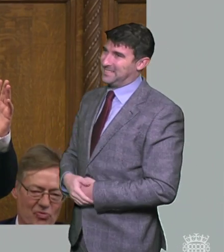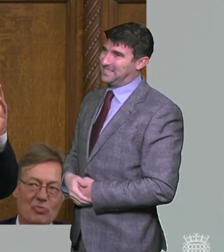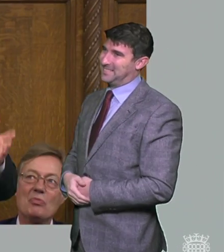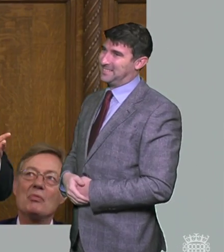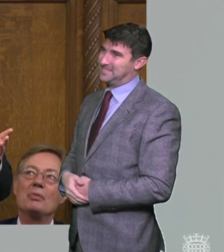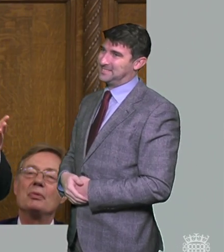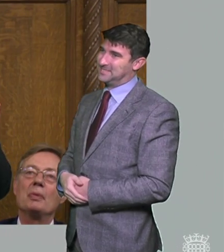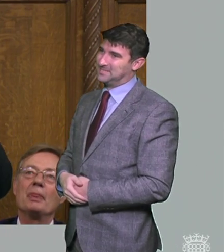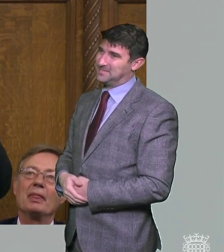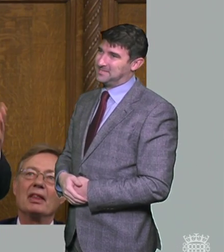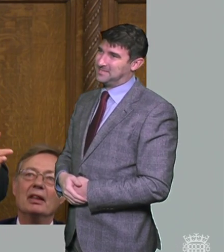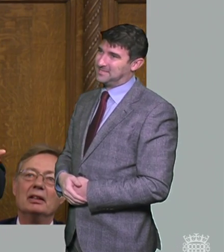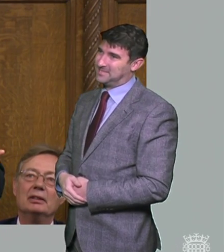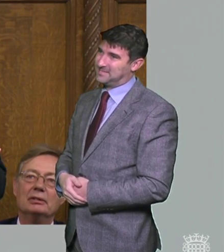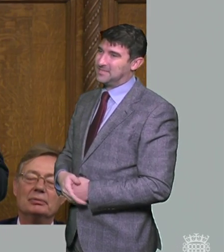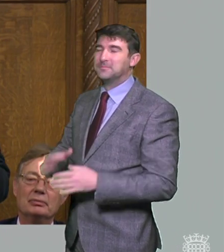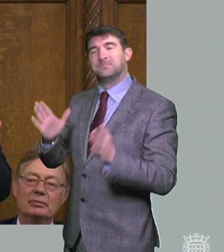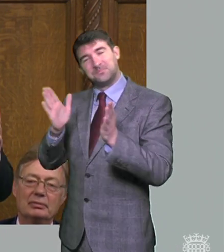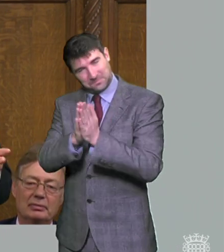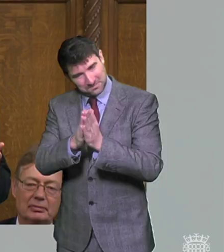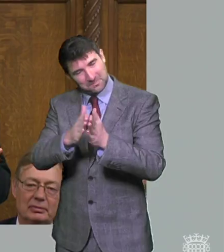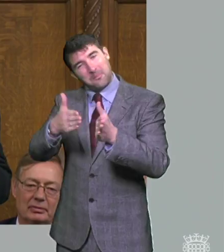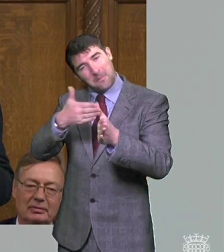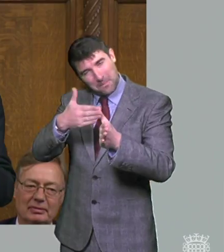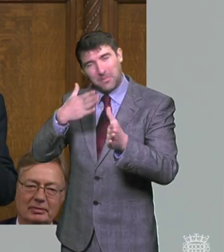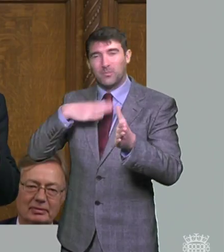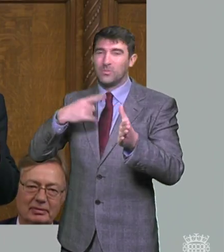Go figure, as Joe Biden might say.